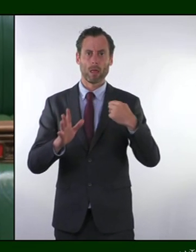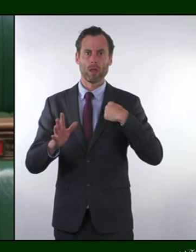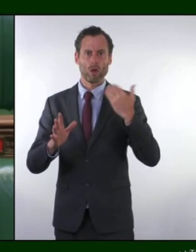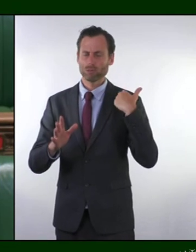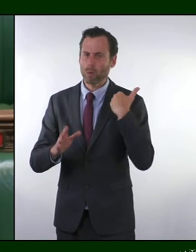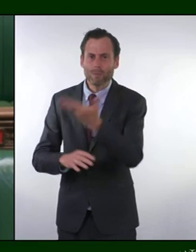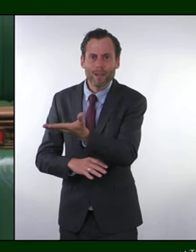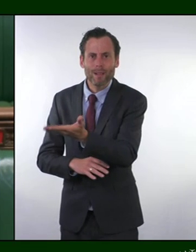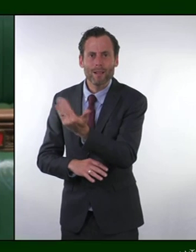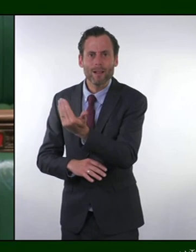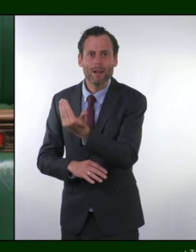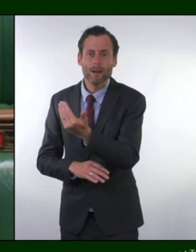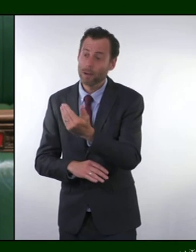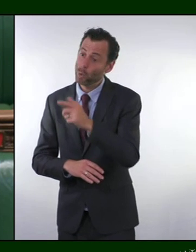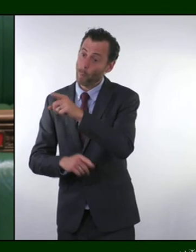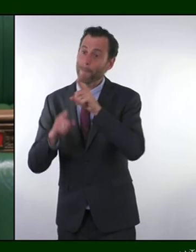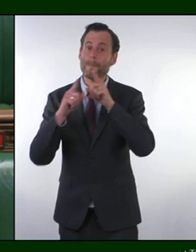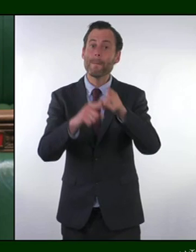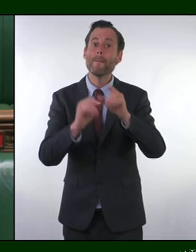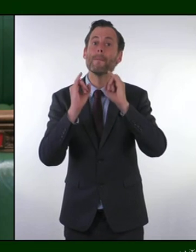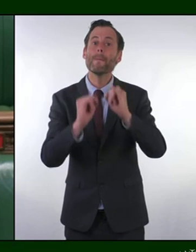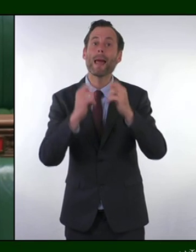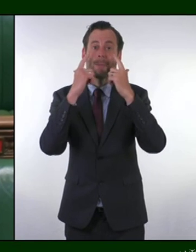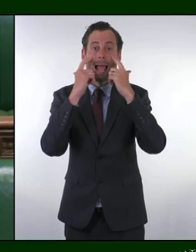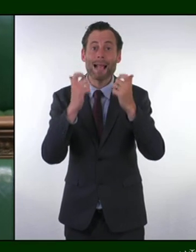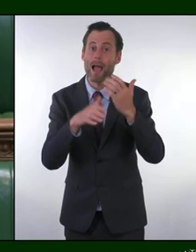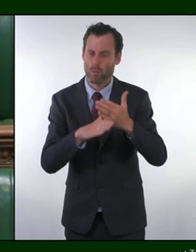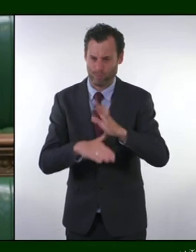Will he accept that it is not care workers who are to blame; it is his Government?